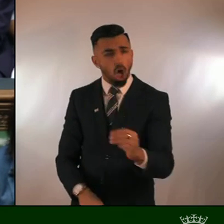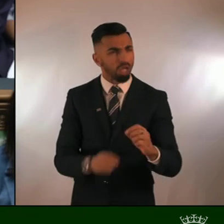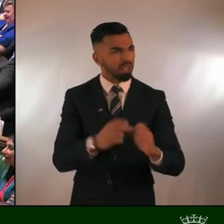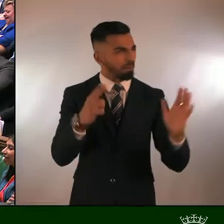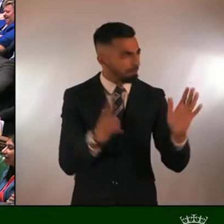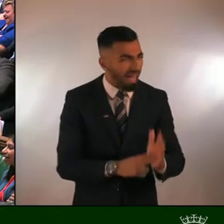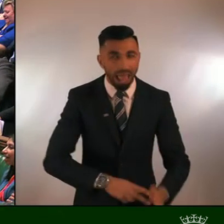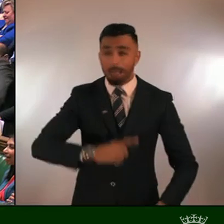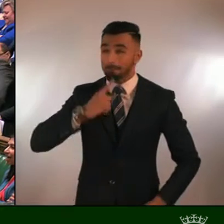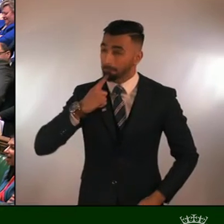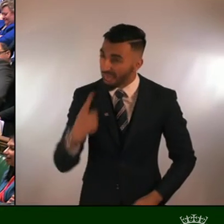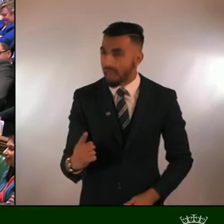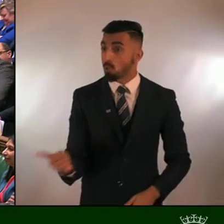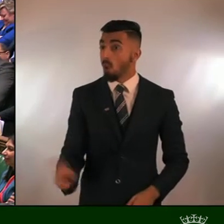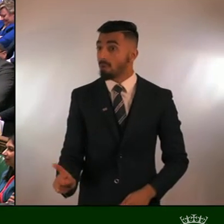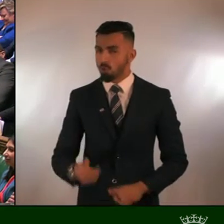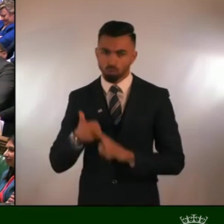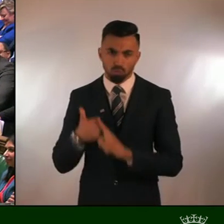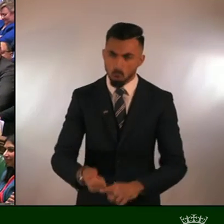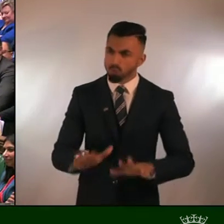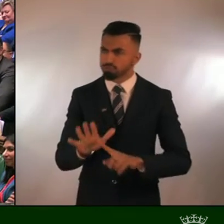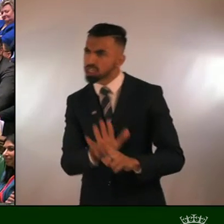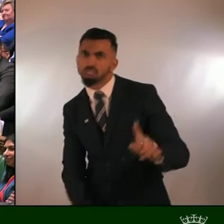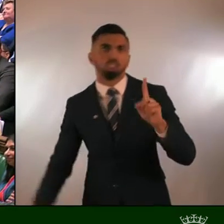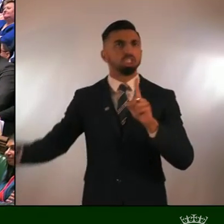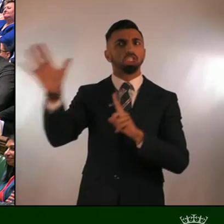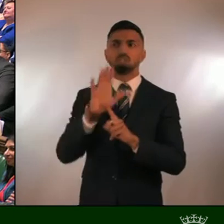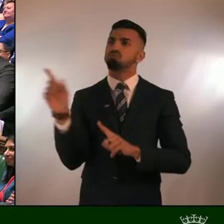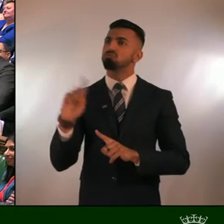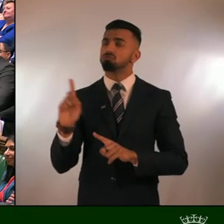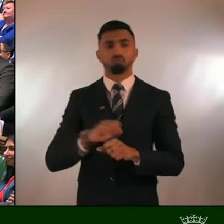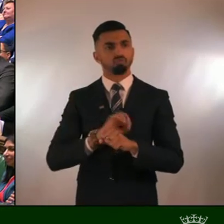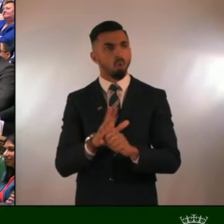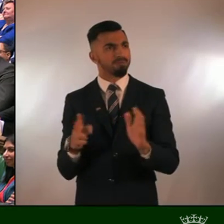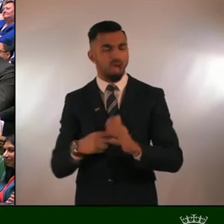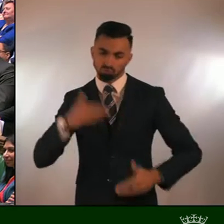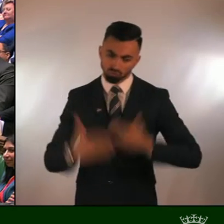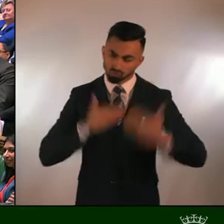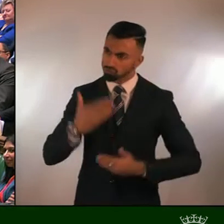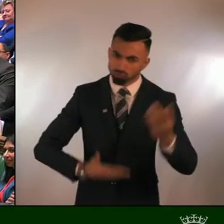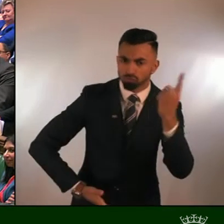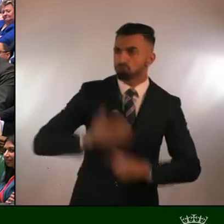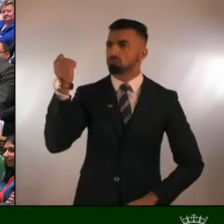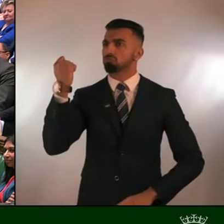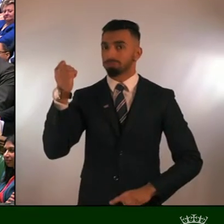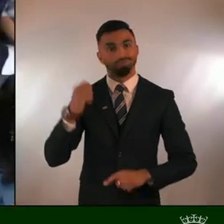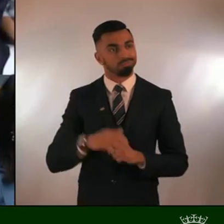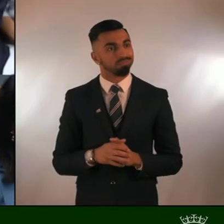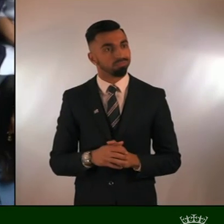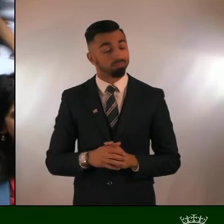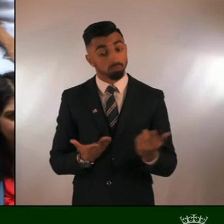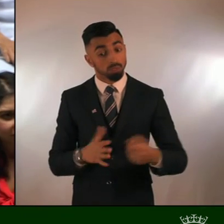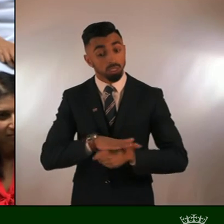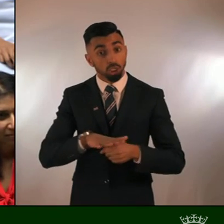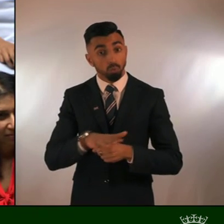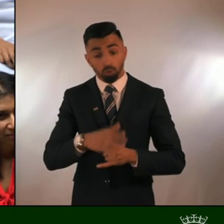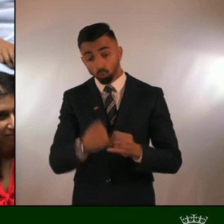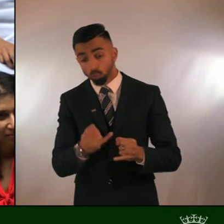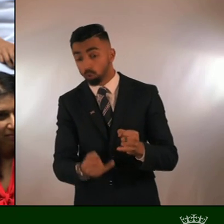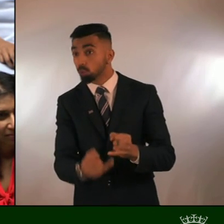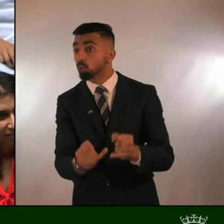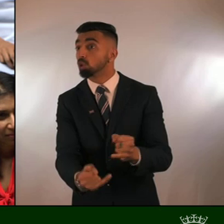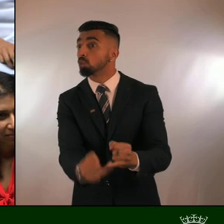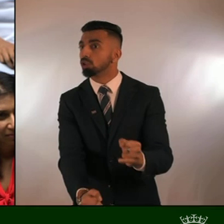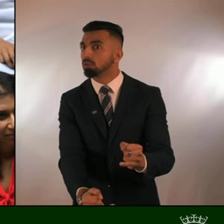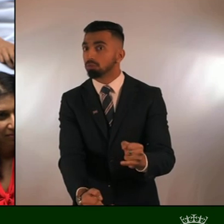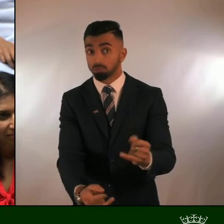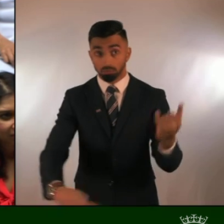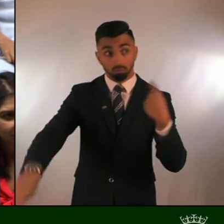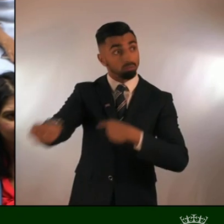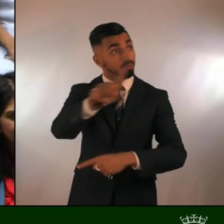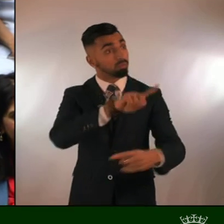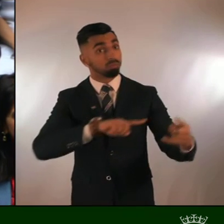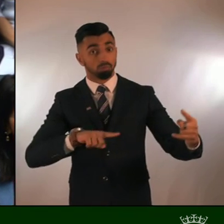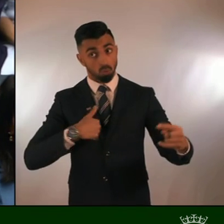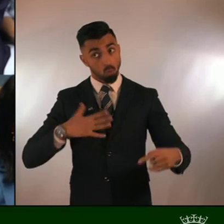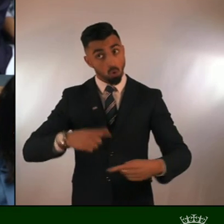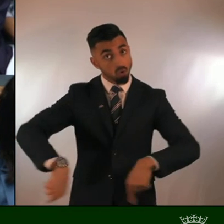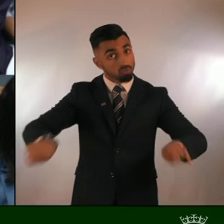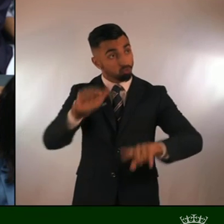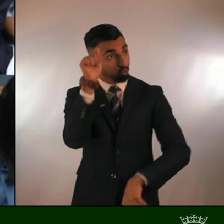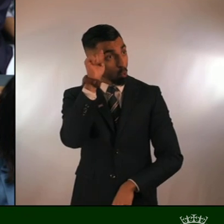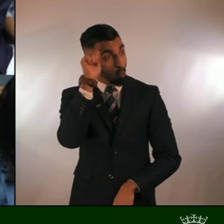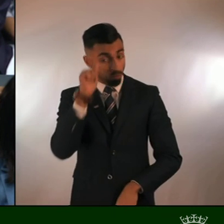And of course, if further action is needed as the situation evolves, I hope the whole House knows that I will not hesitate to act.